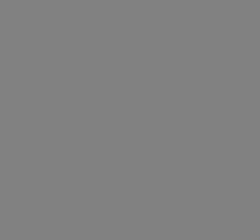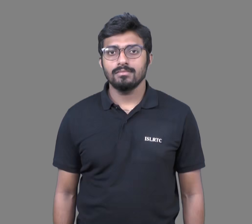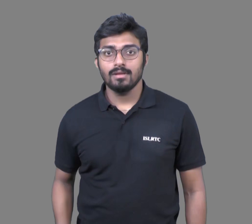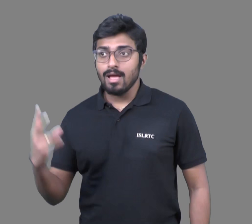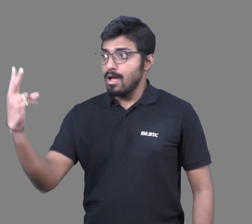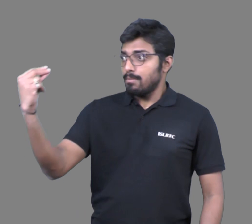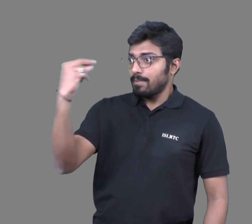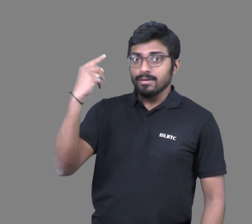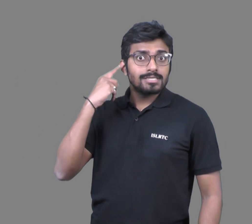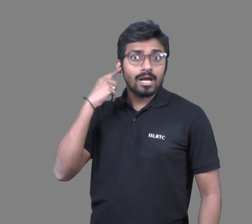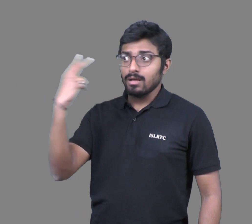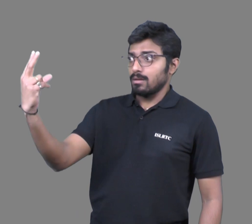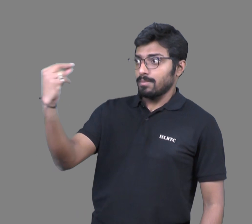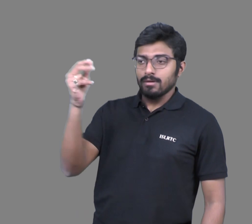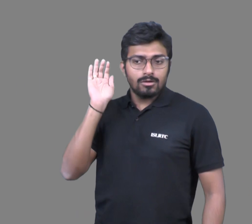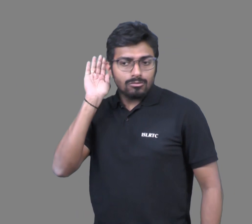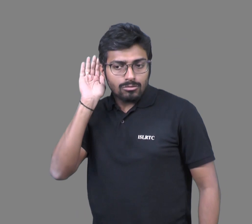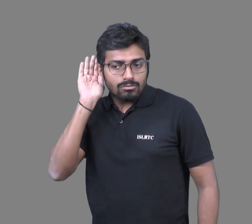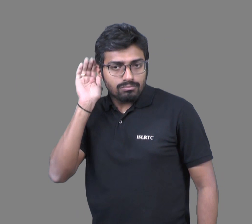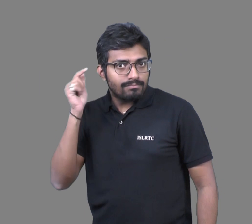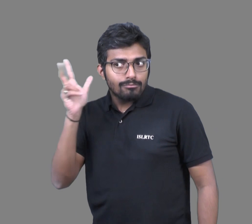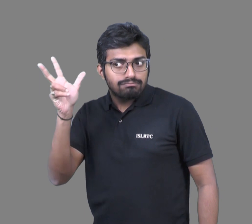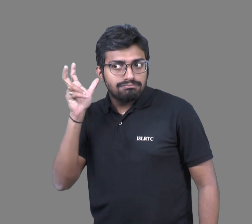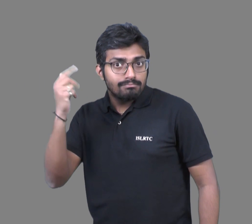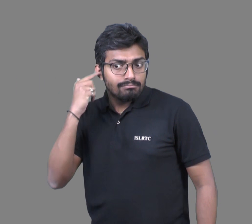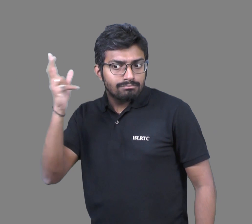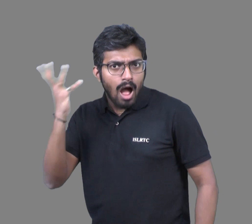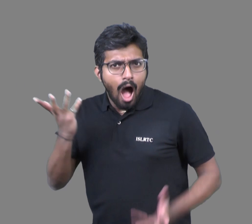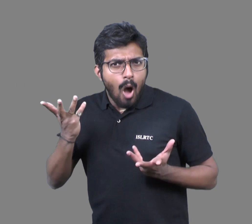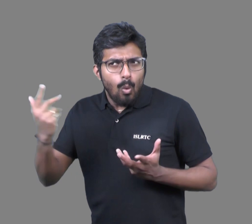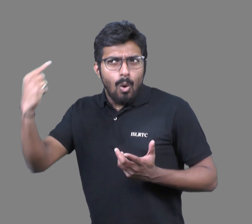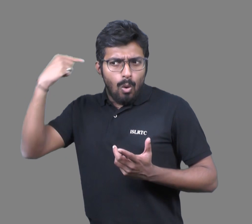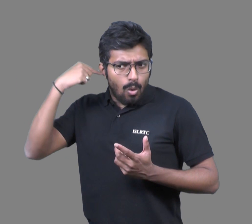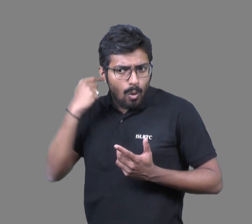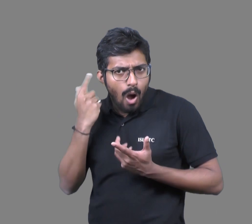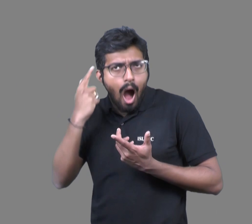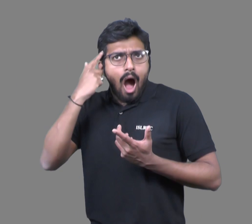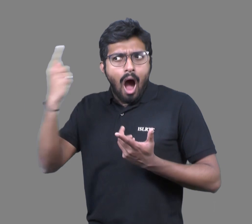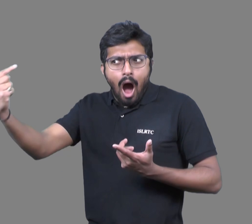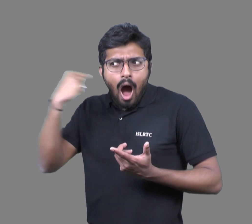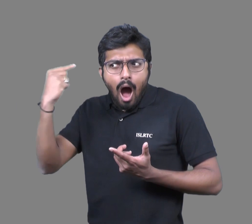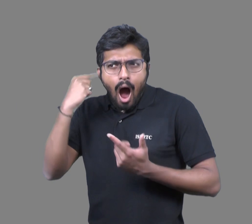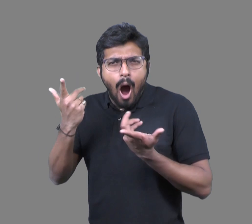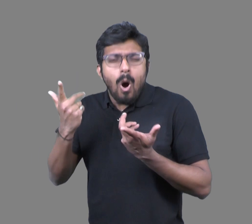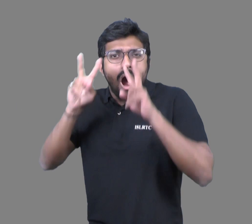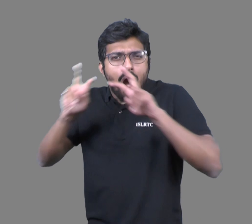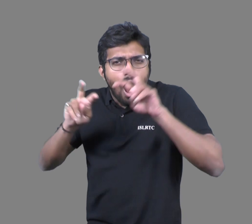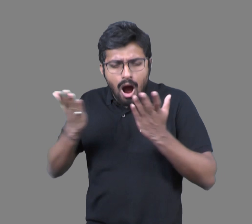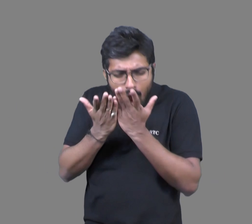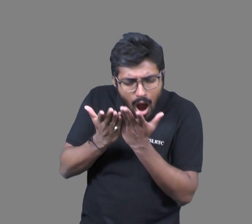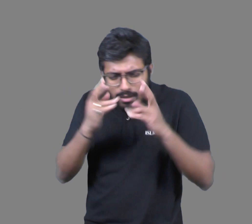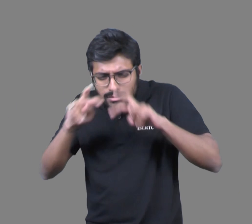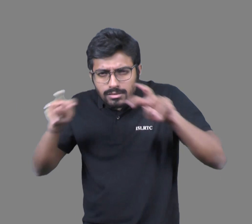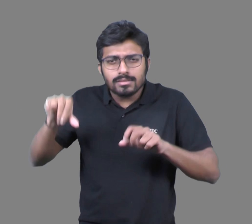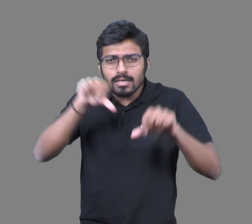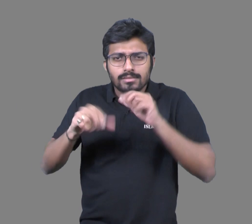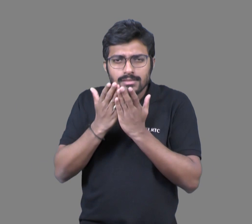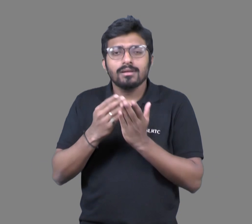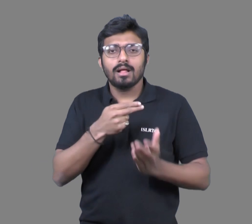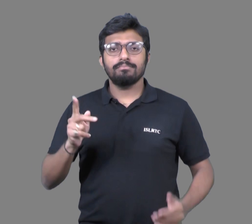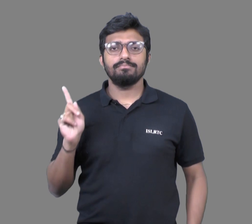Auditory Phonetics